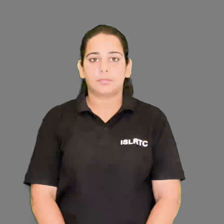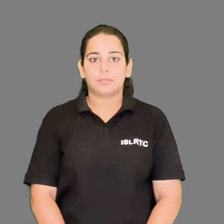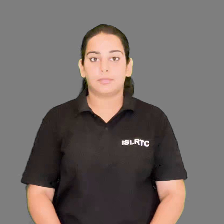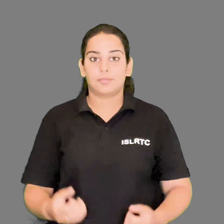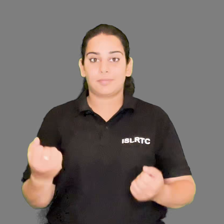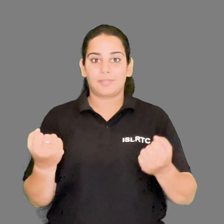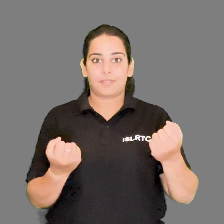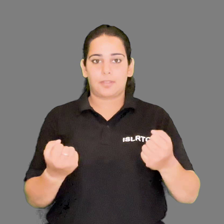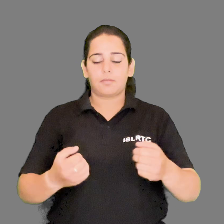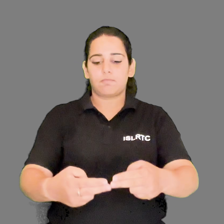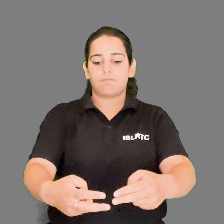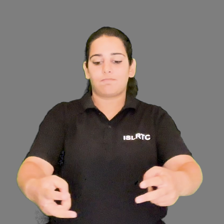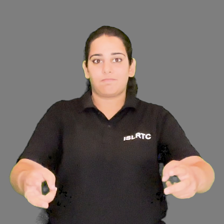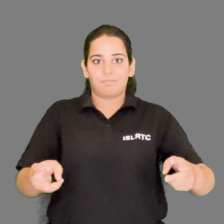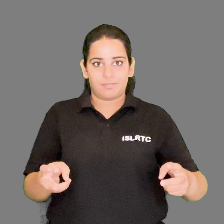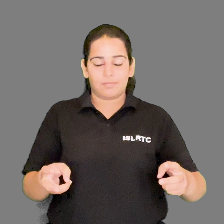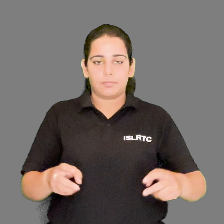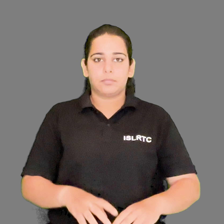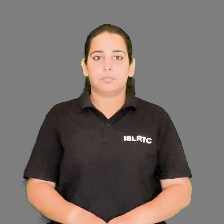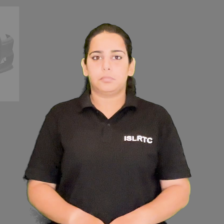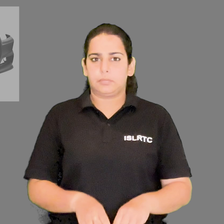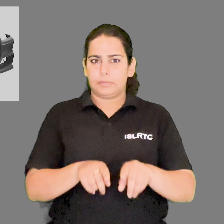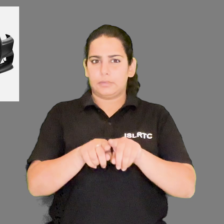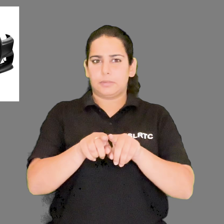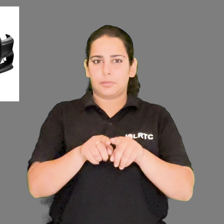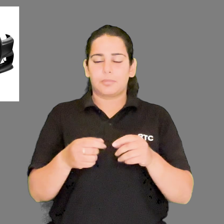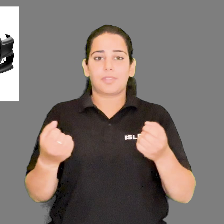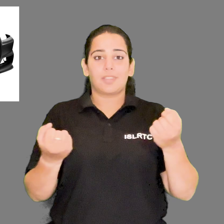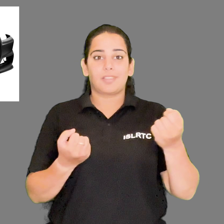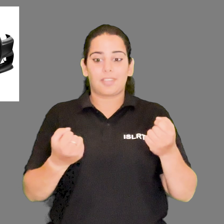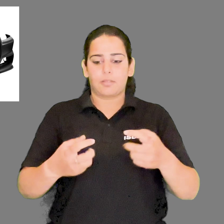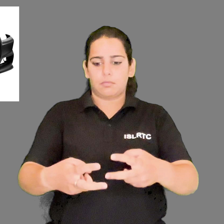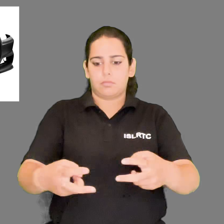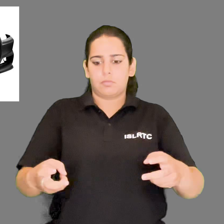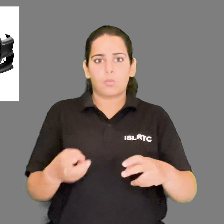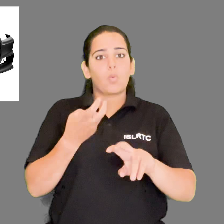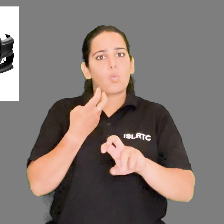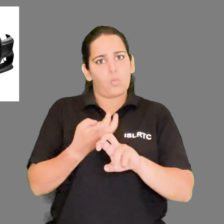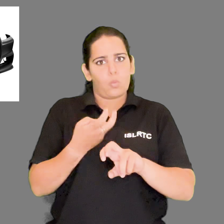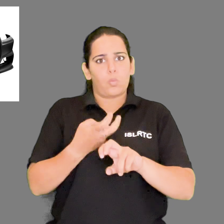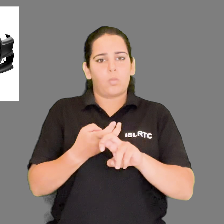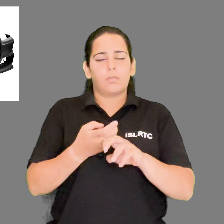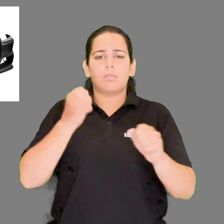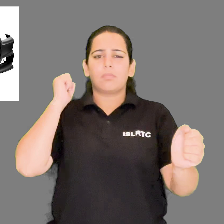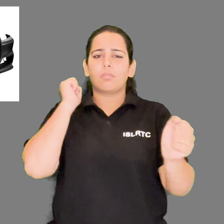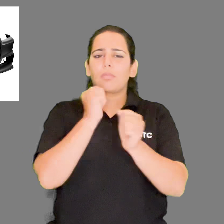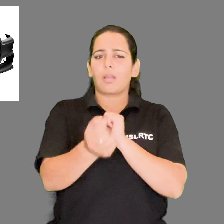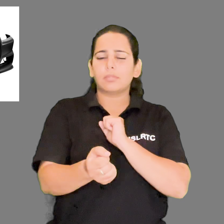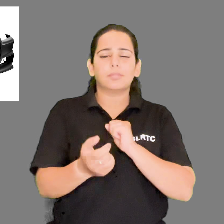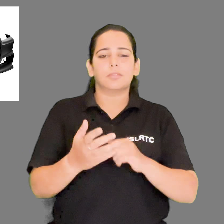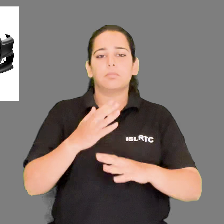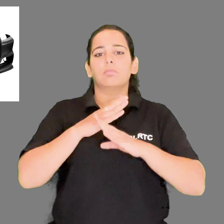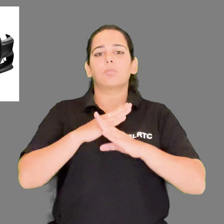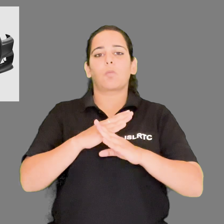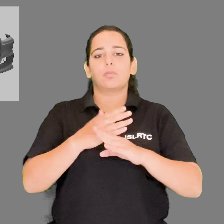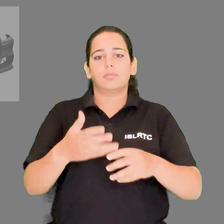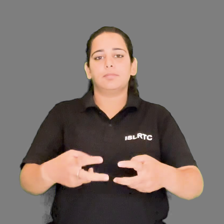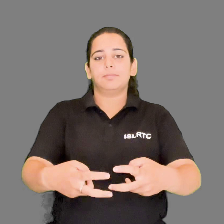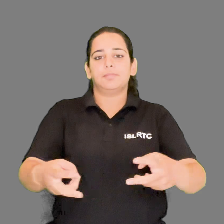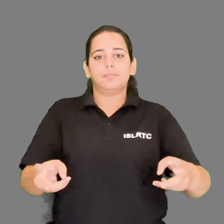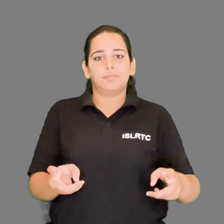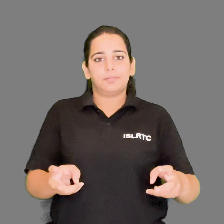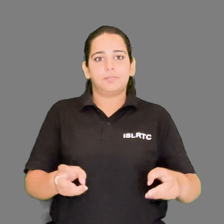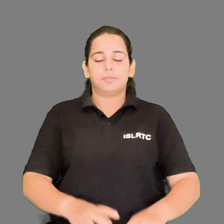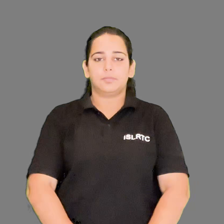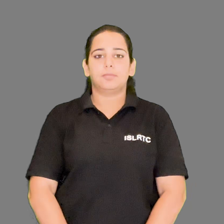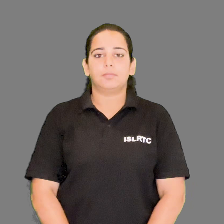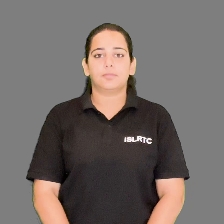Bumper across the front or back of a motor vehicle to reduce damage in a collision